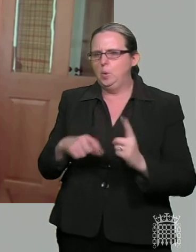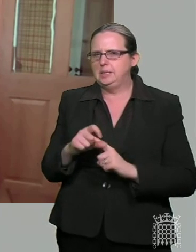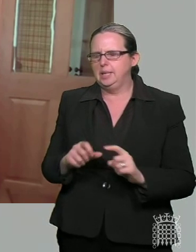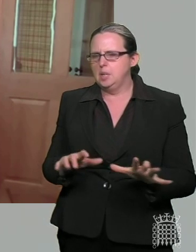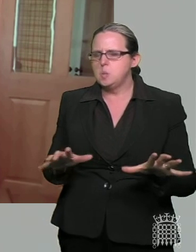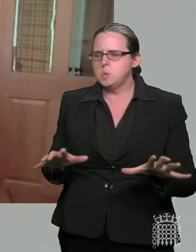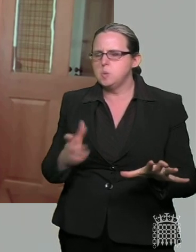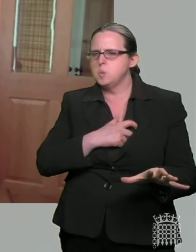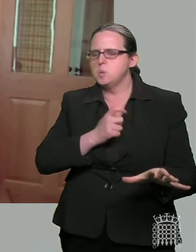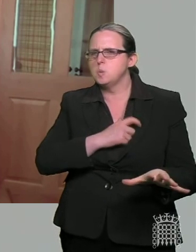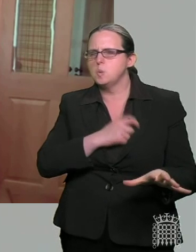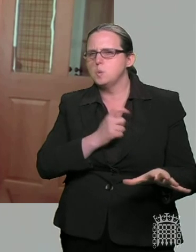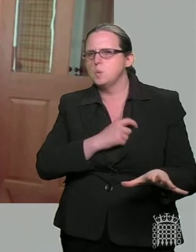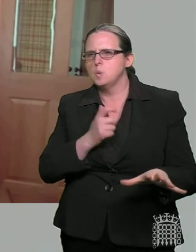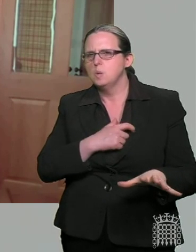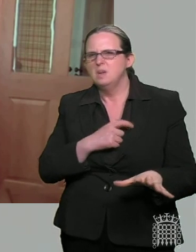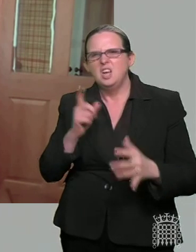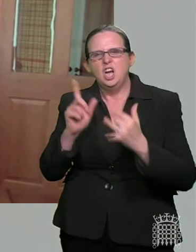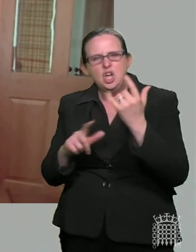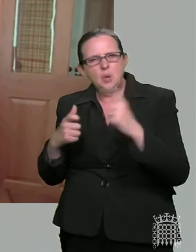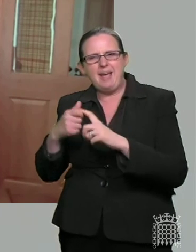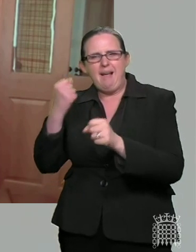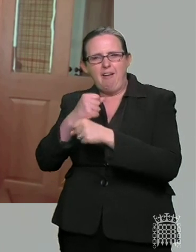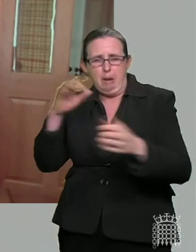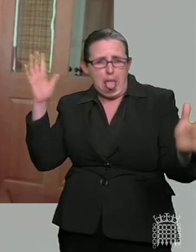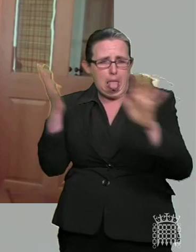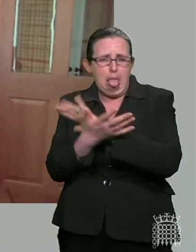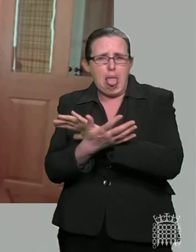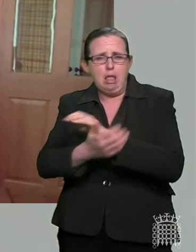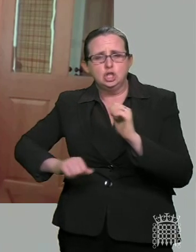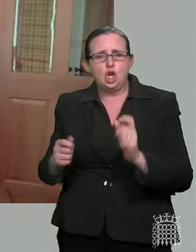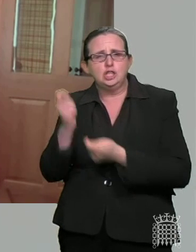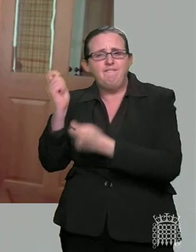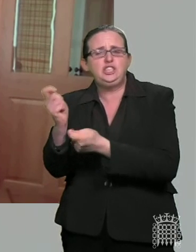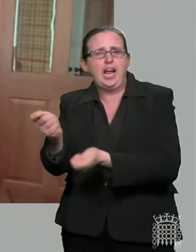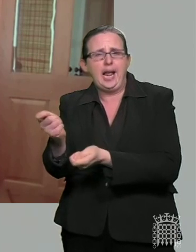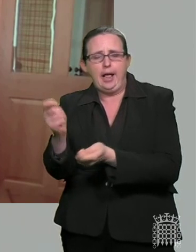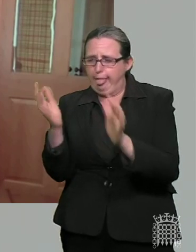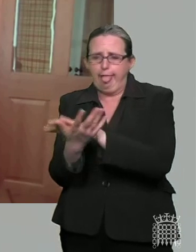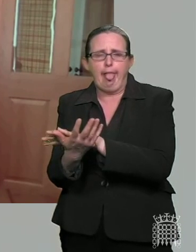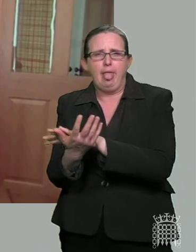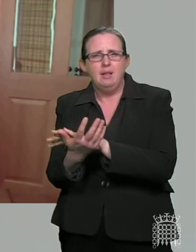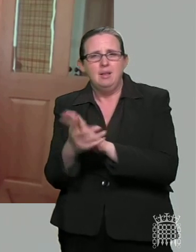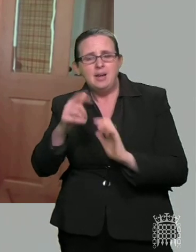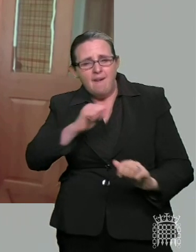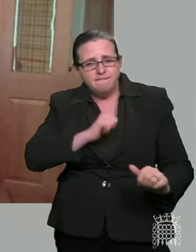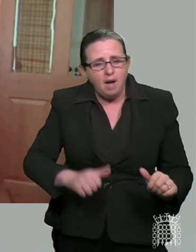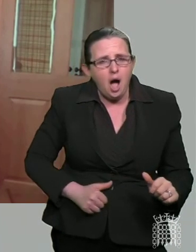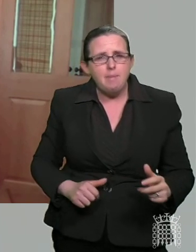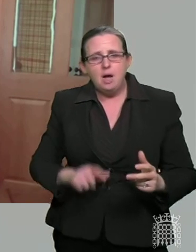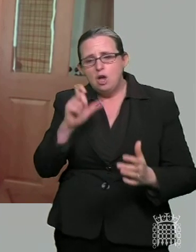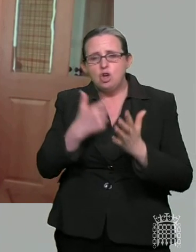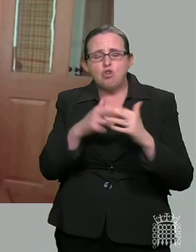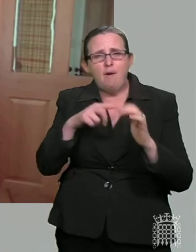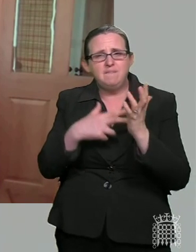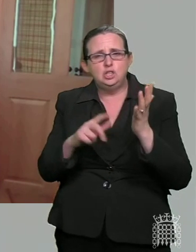The UK Government led the betrayal of Scottish fishing and now the Tories are planning to throw our farmers and crofters under the Brexit bus.